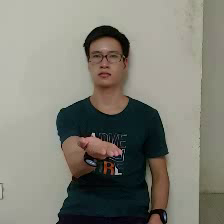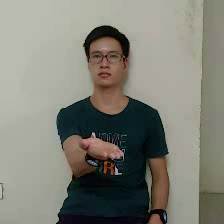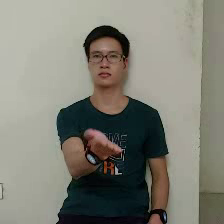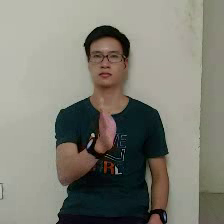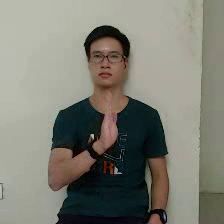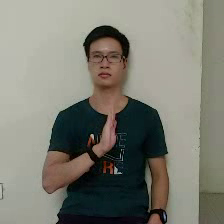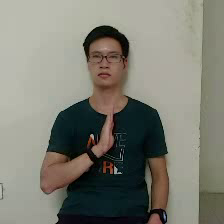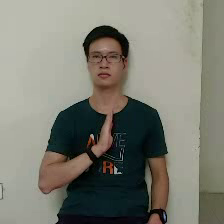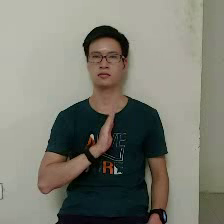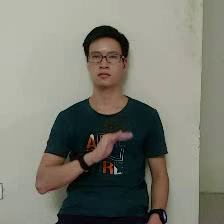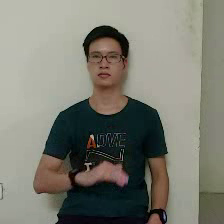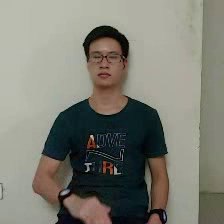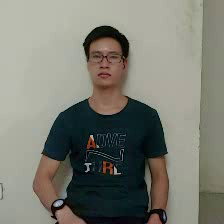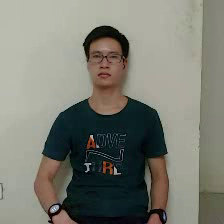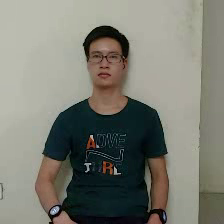Xin phép